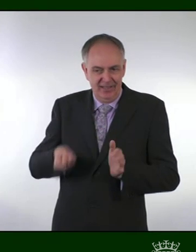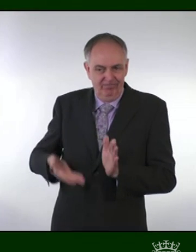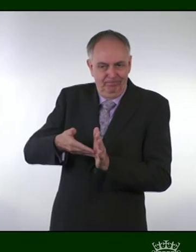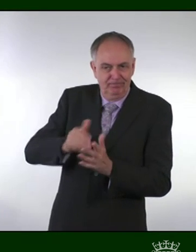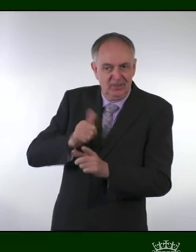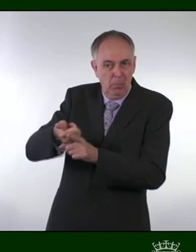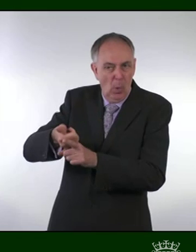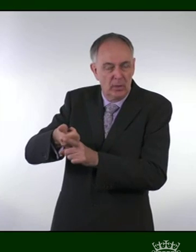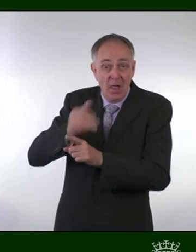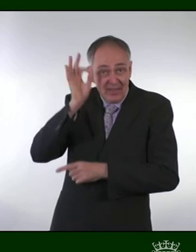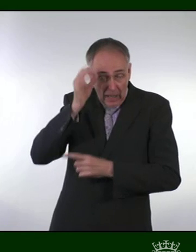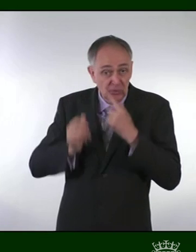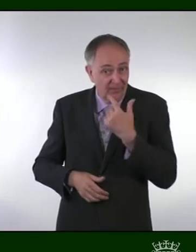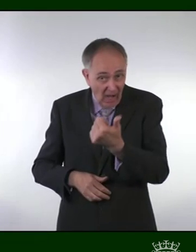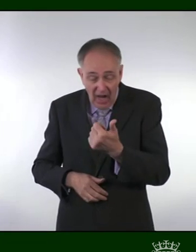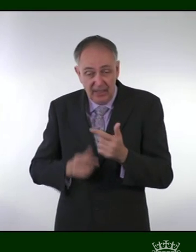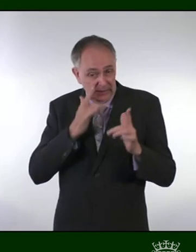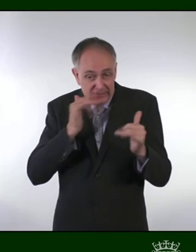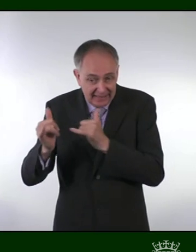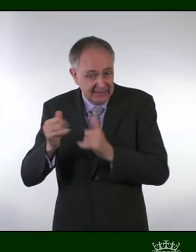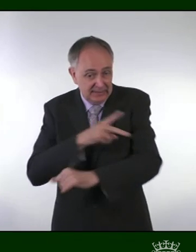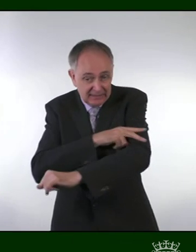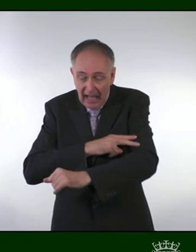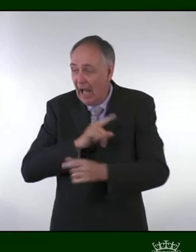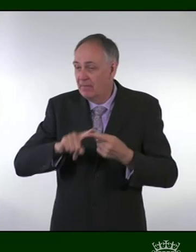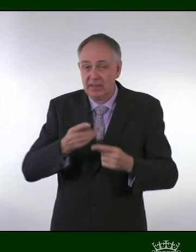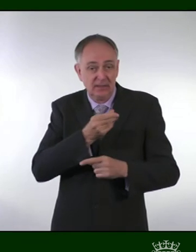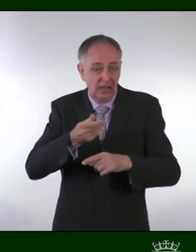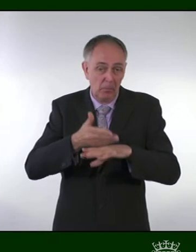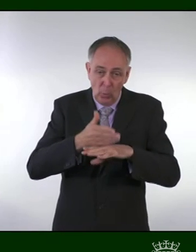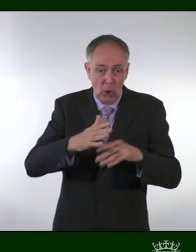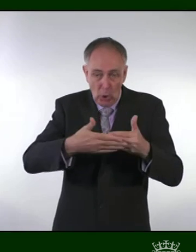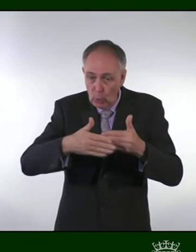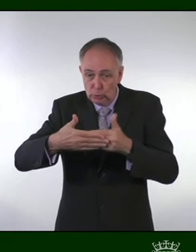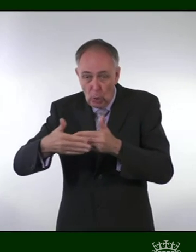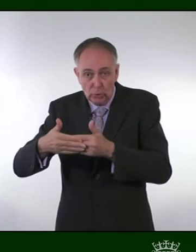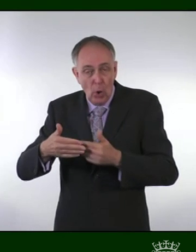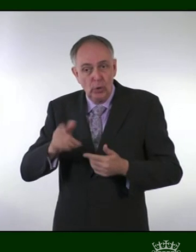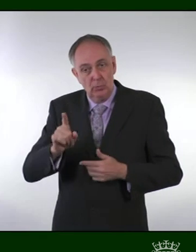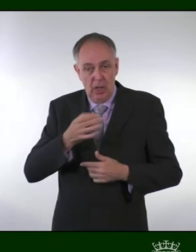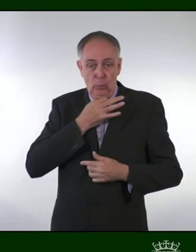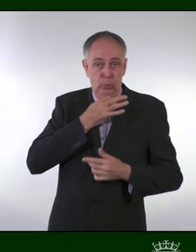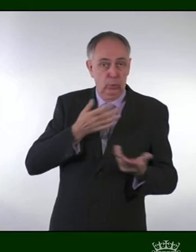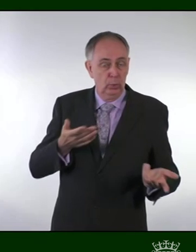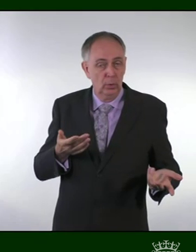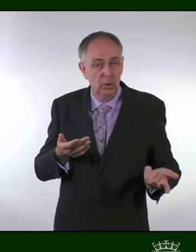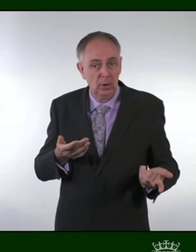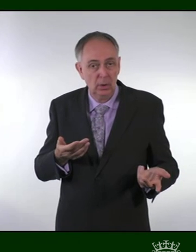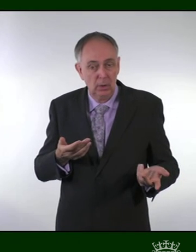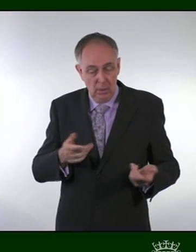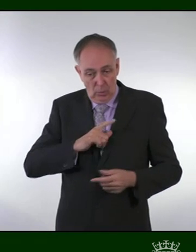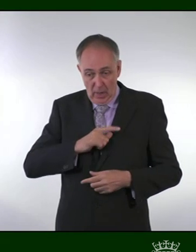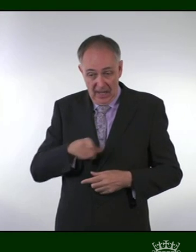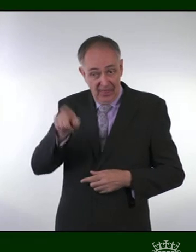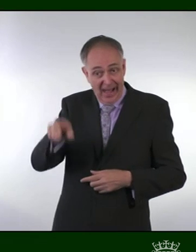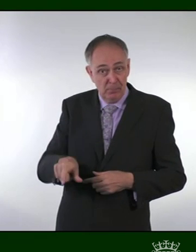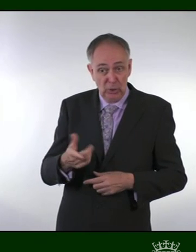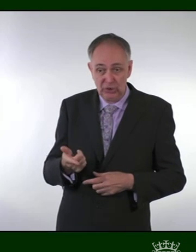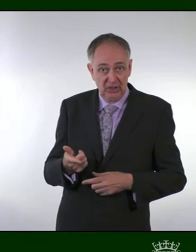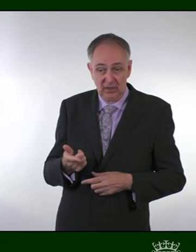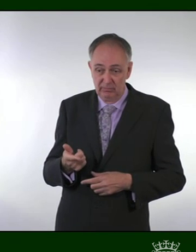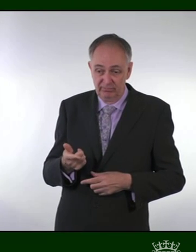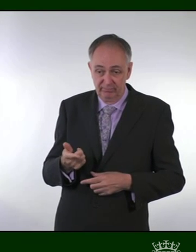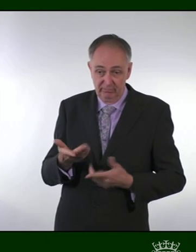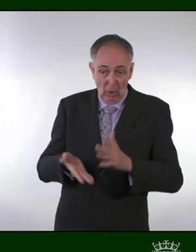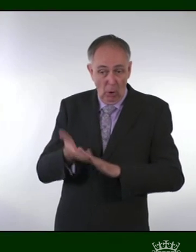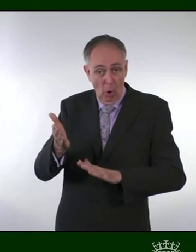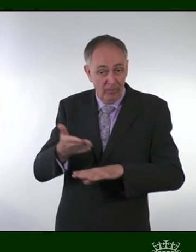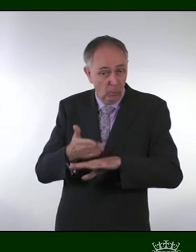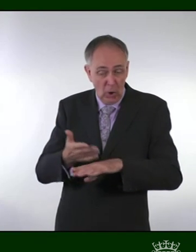The council is being brilliant. It is testing workforces and closing operations, but there is a cost to that, which is not only to the business, but also to the worker put on statutory sick pay.